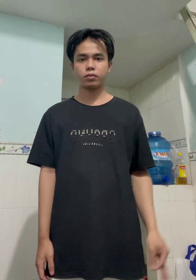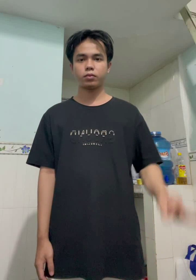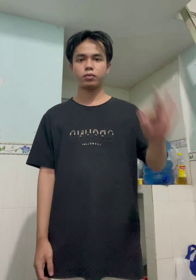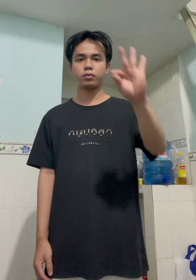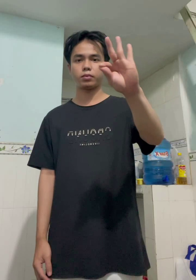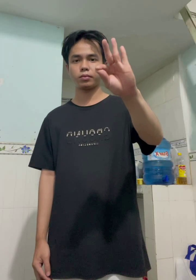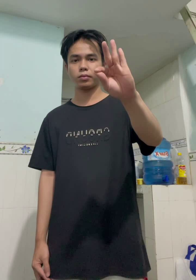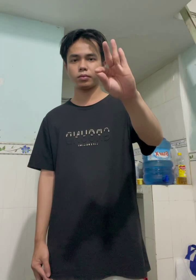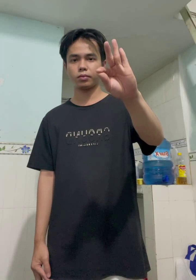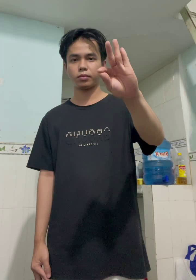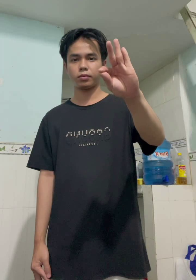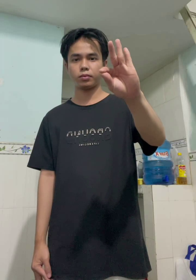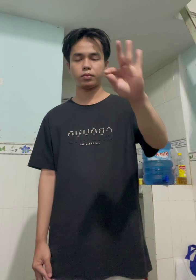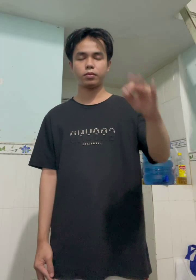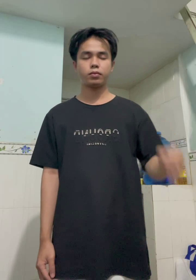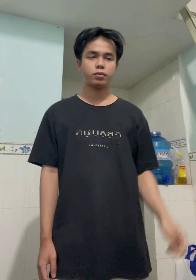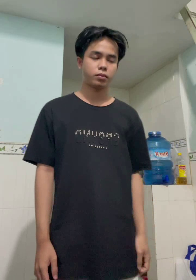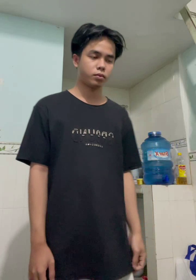t